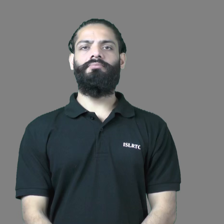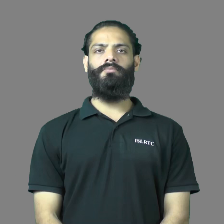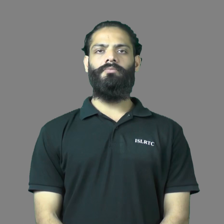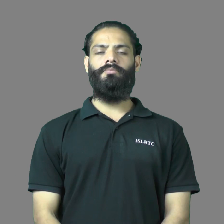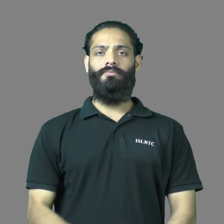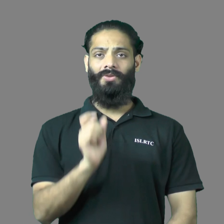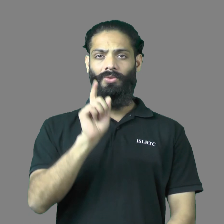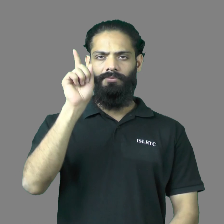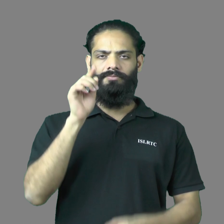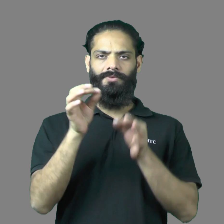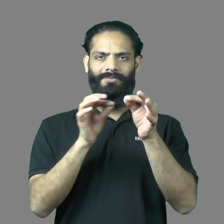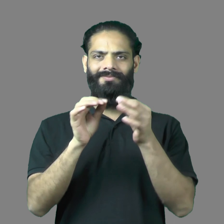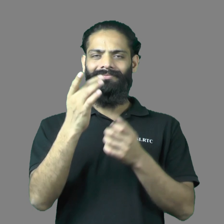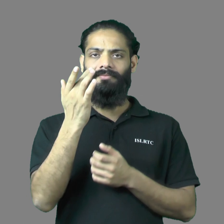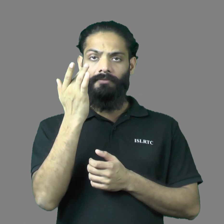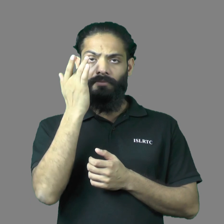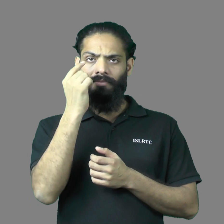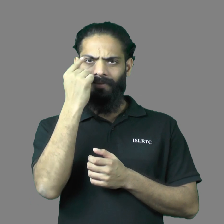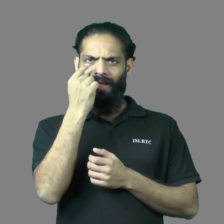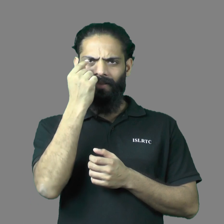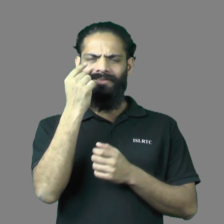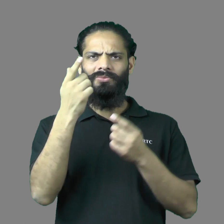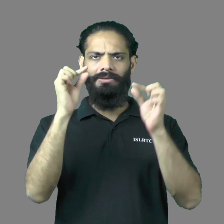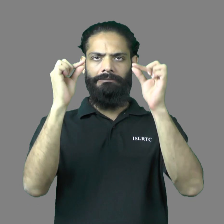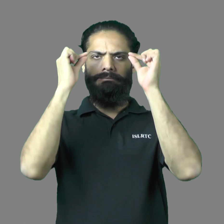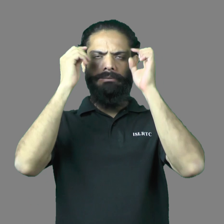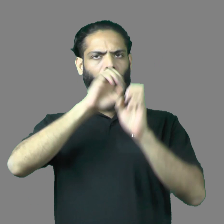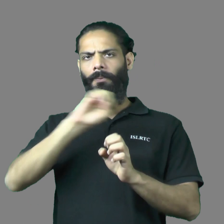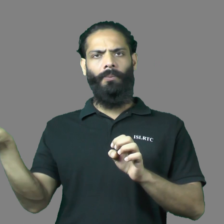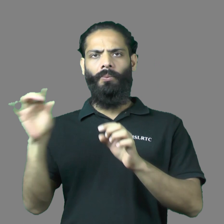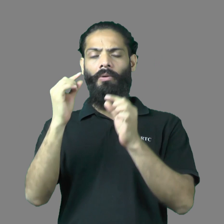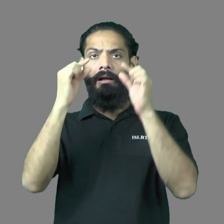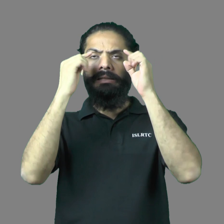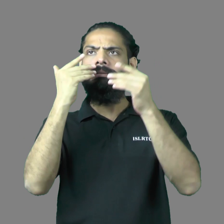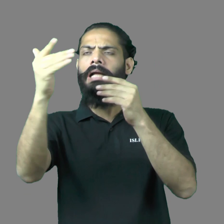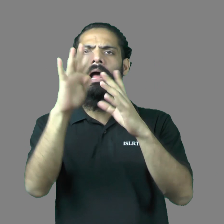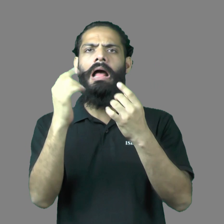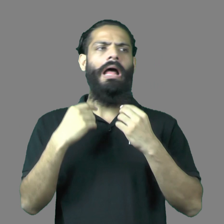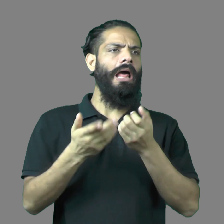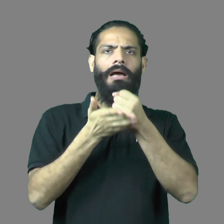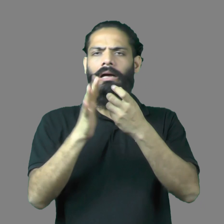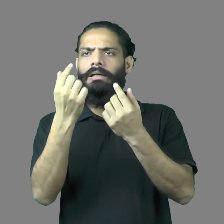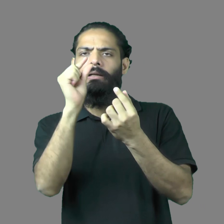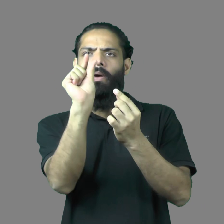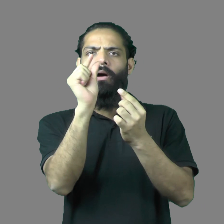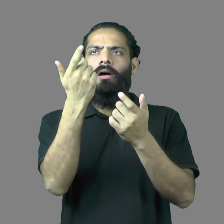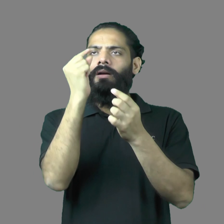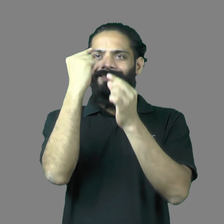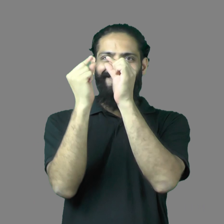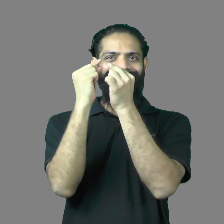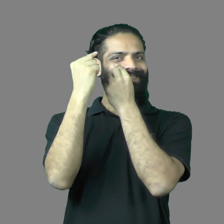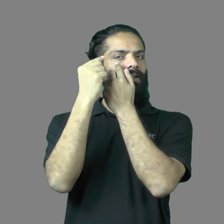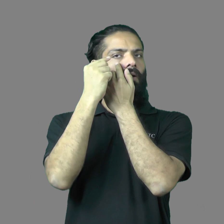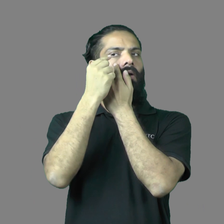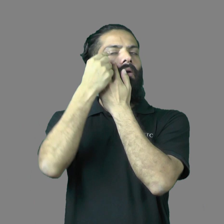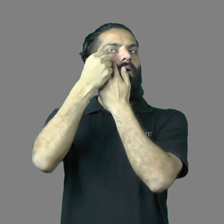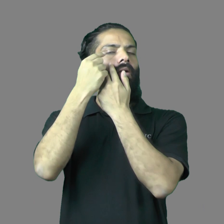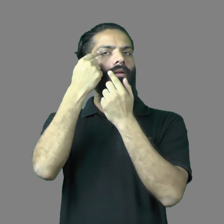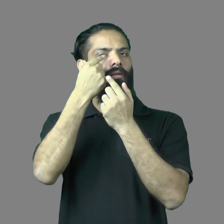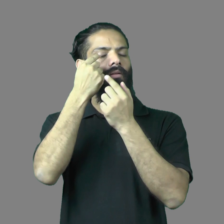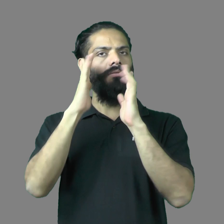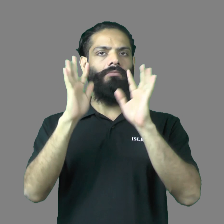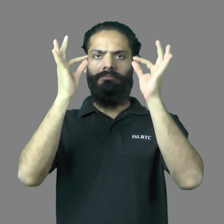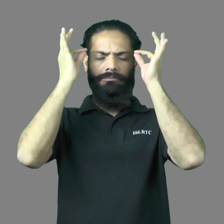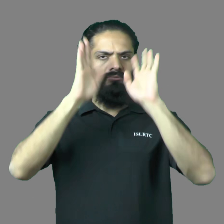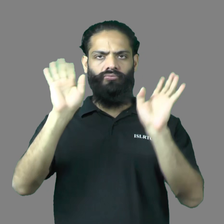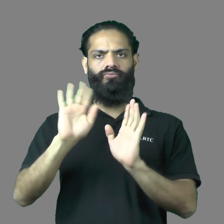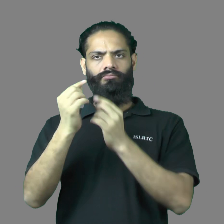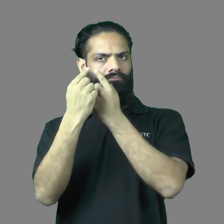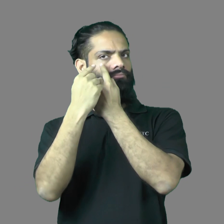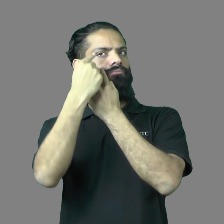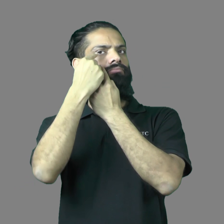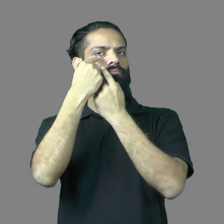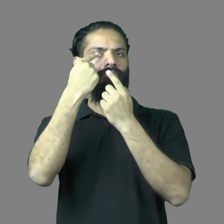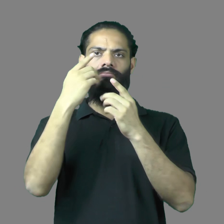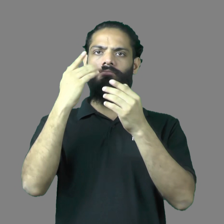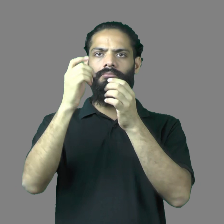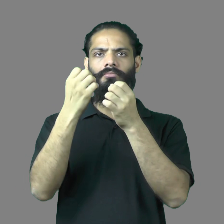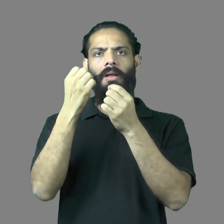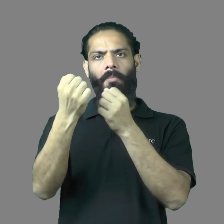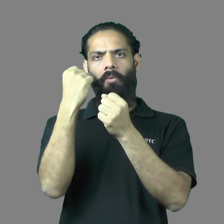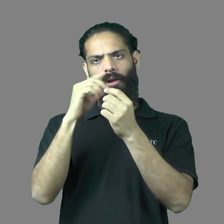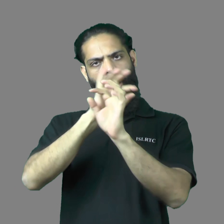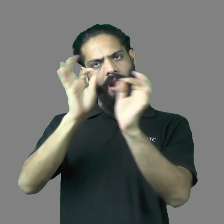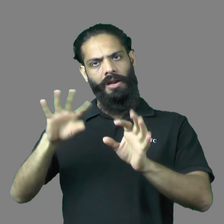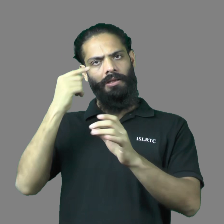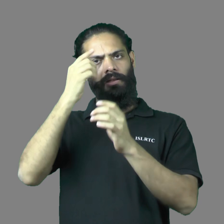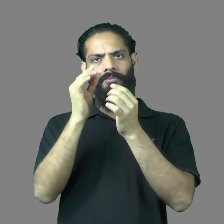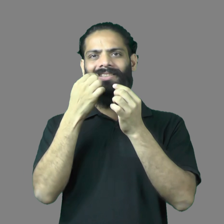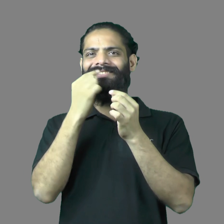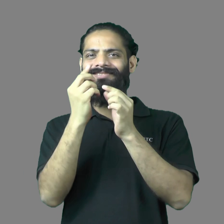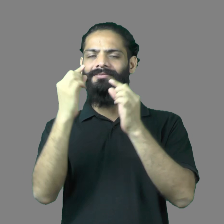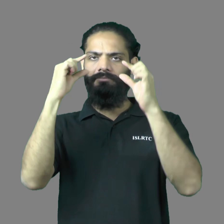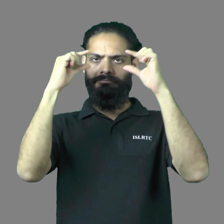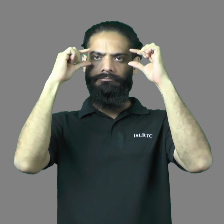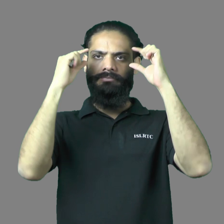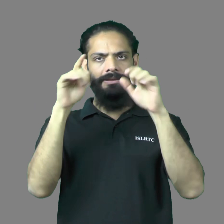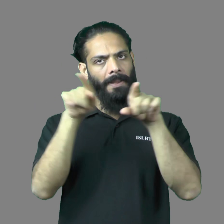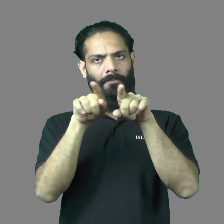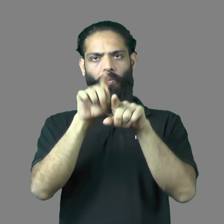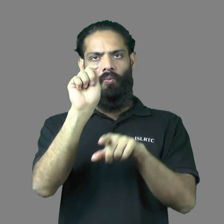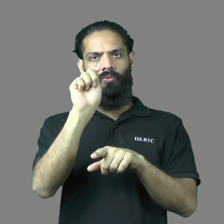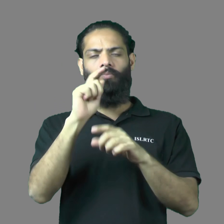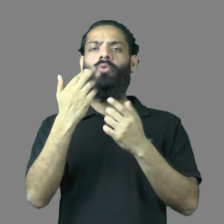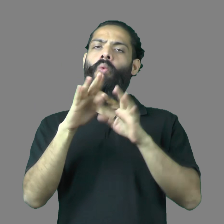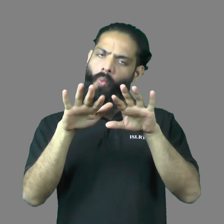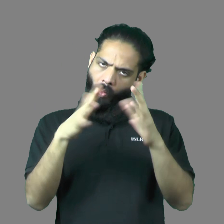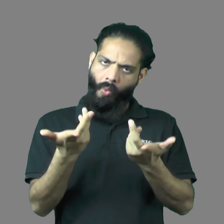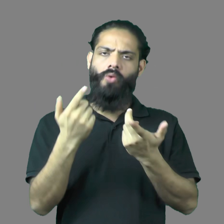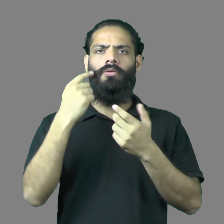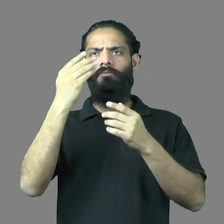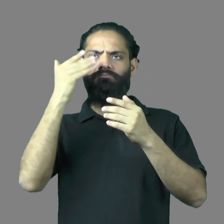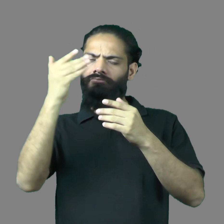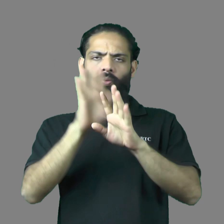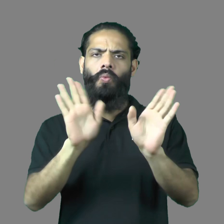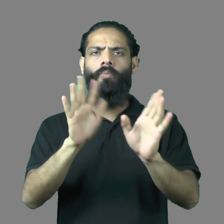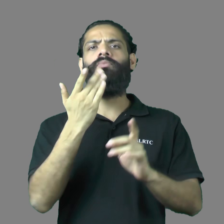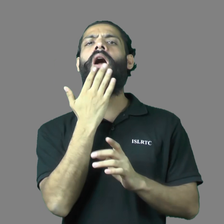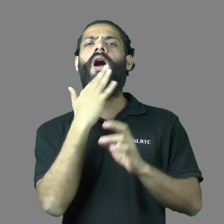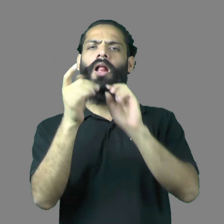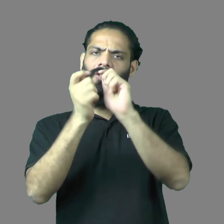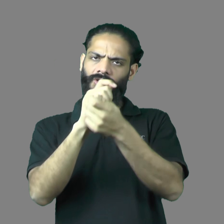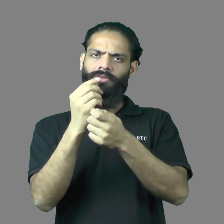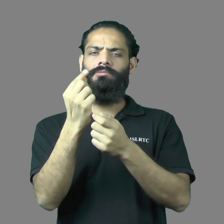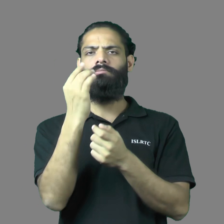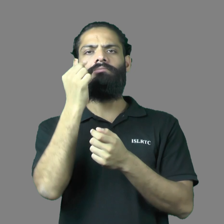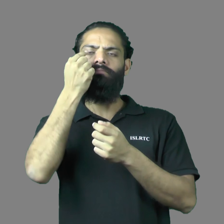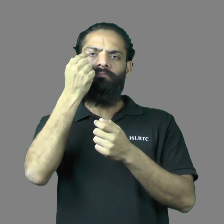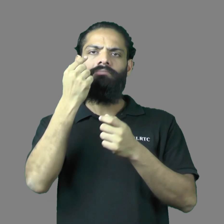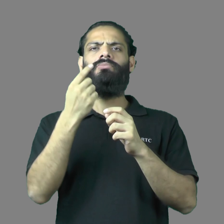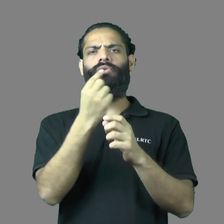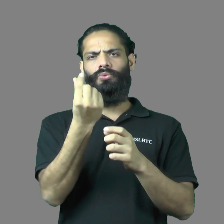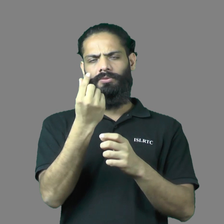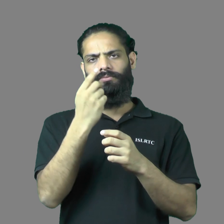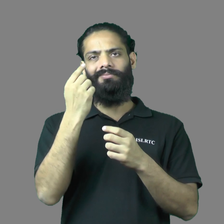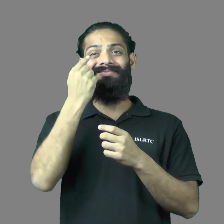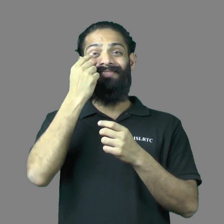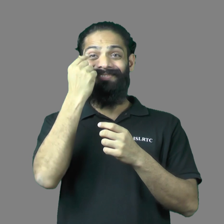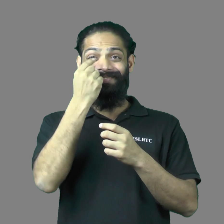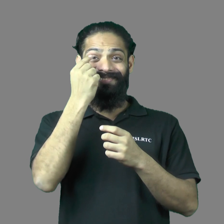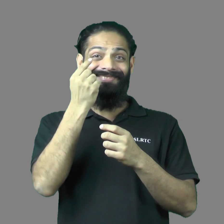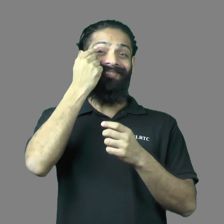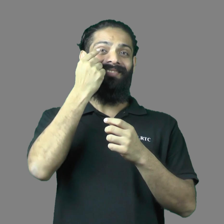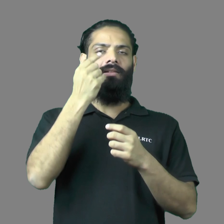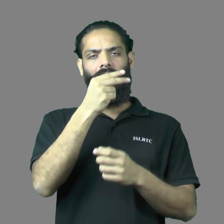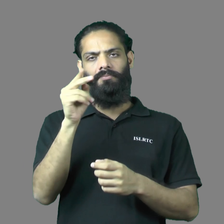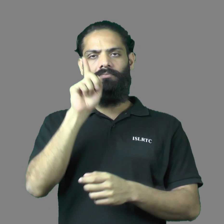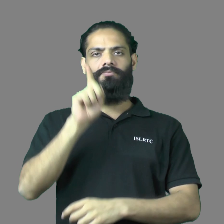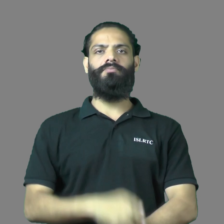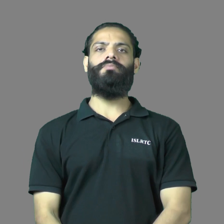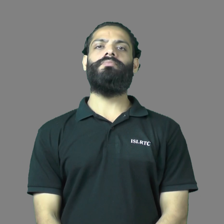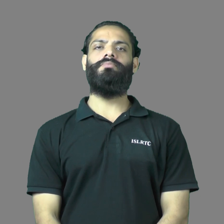Contact lenses